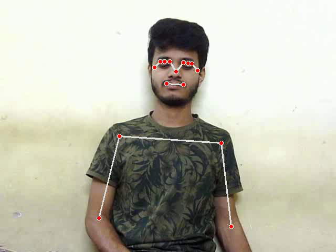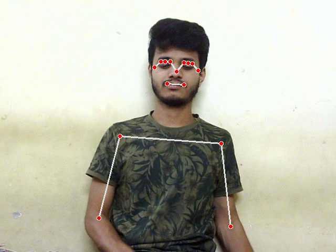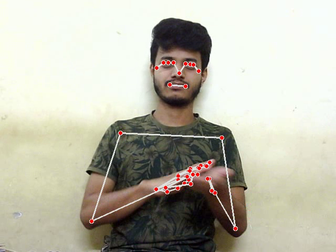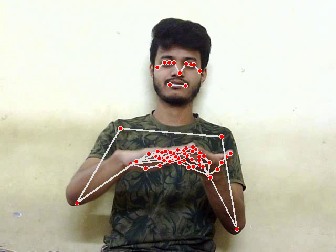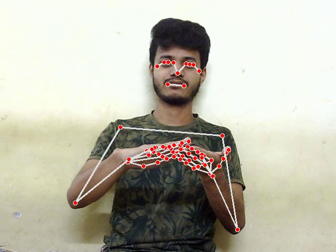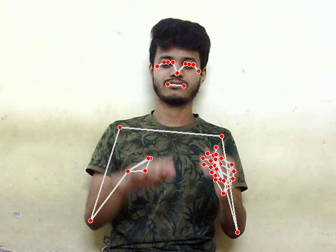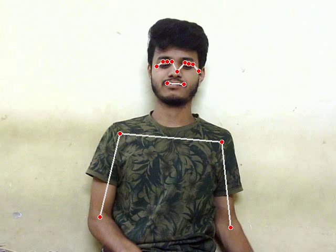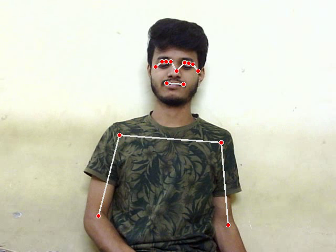nice